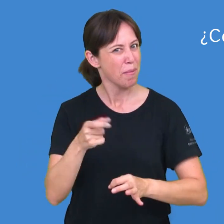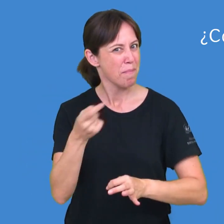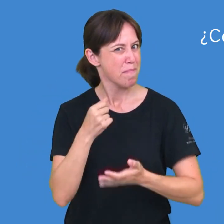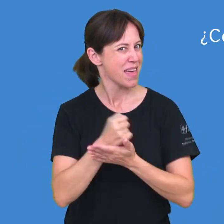droga